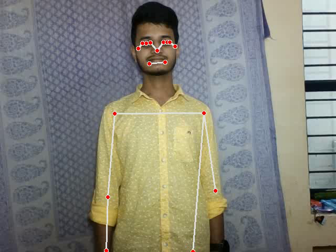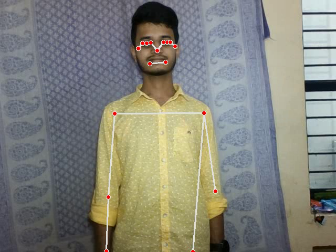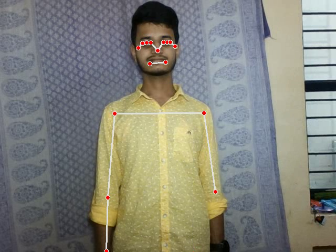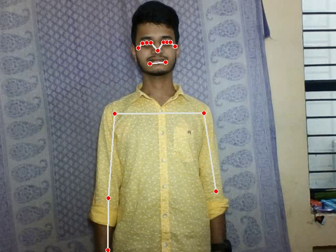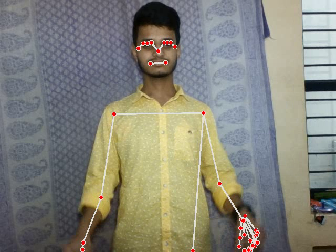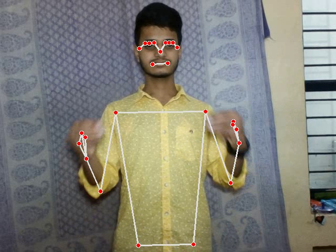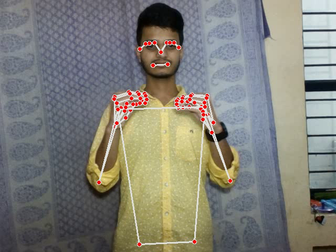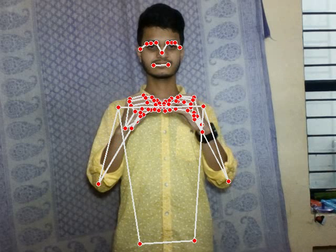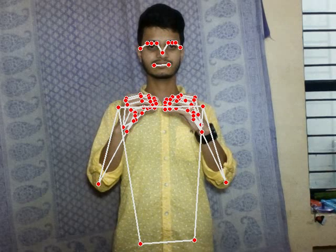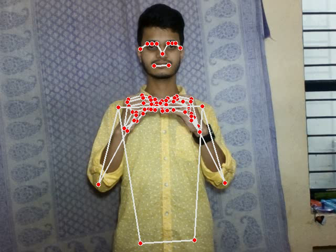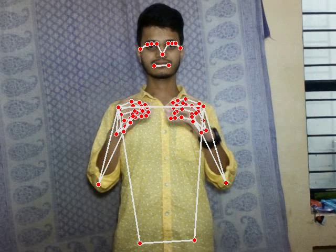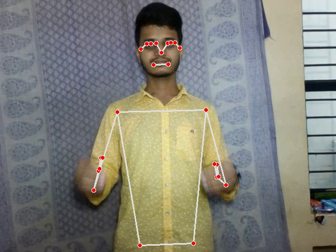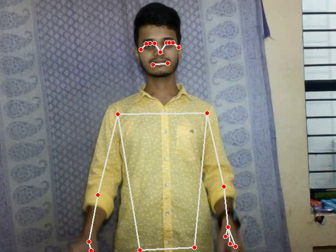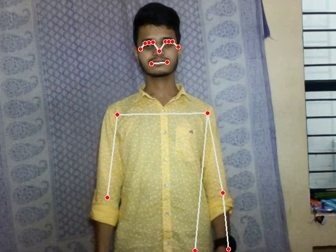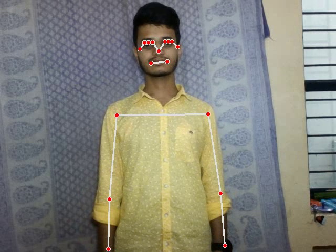more